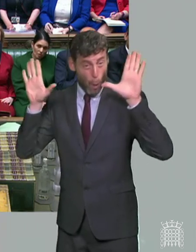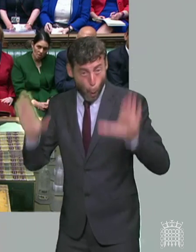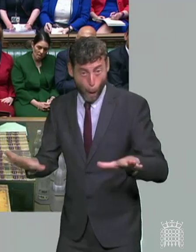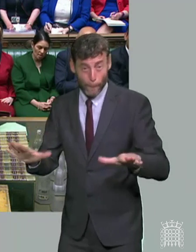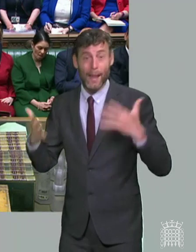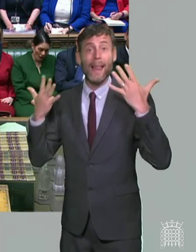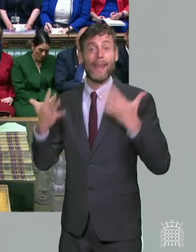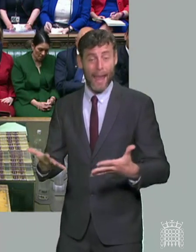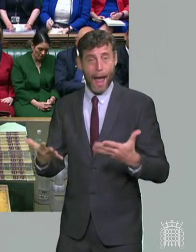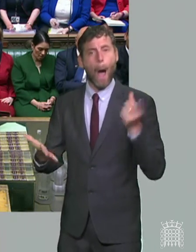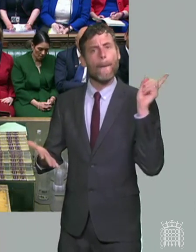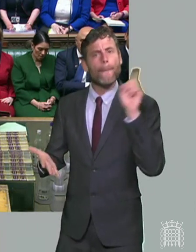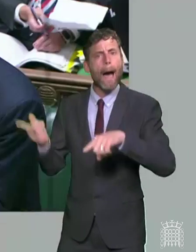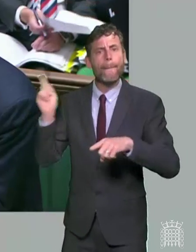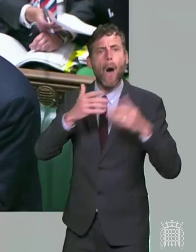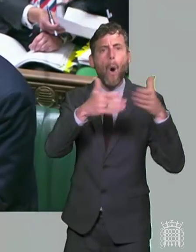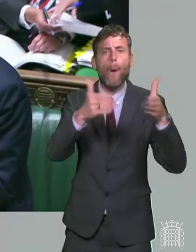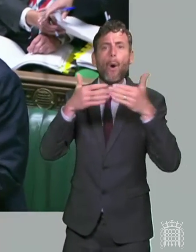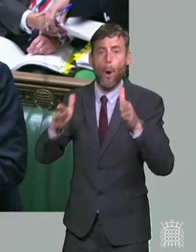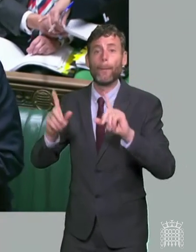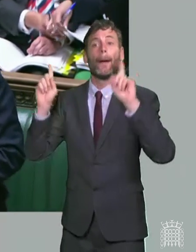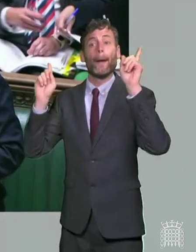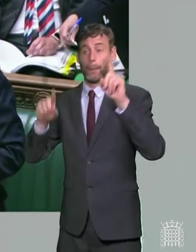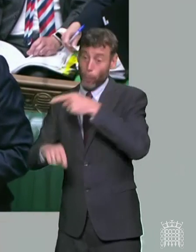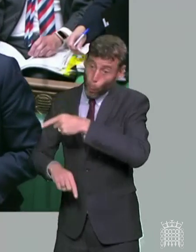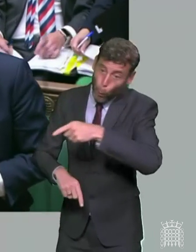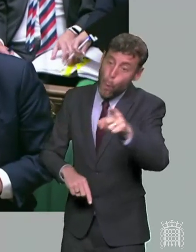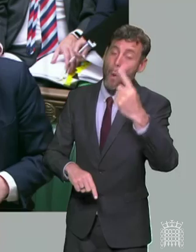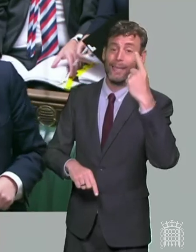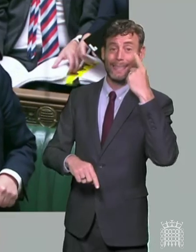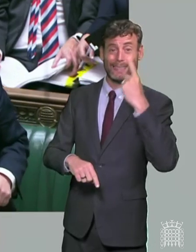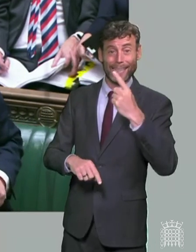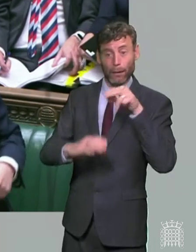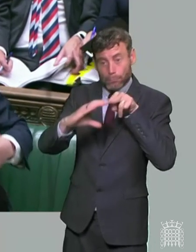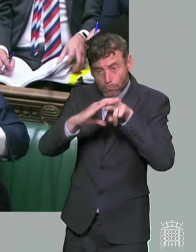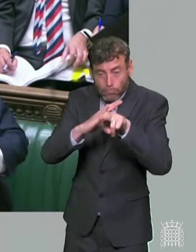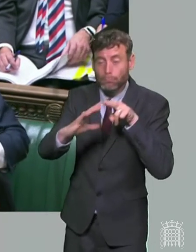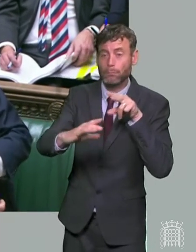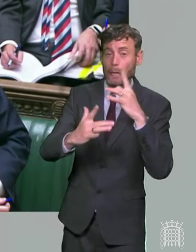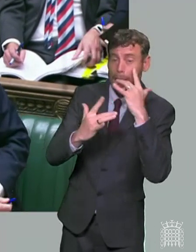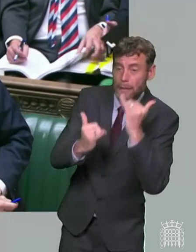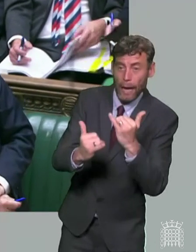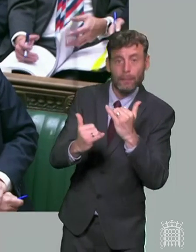We have actively encouraged that, and that is the right thing for people to do.